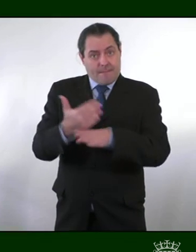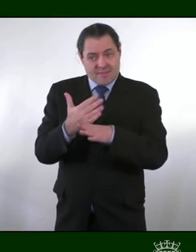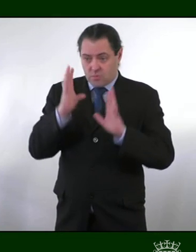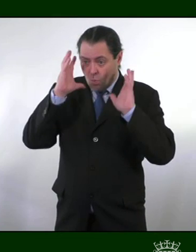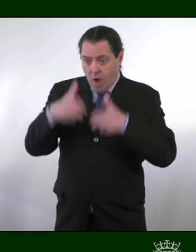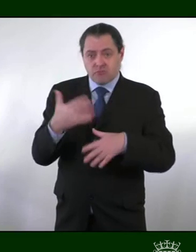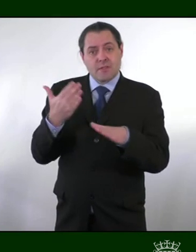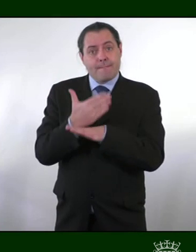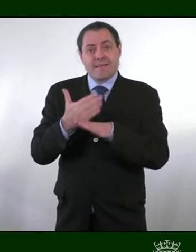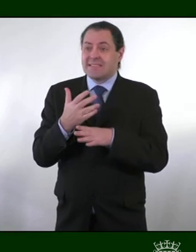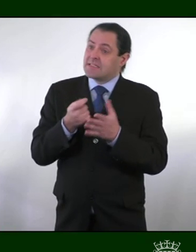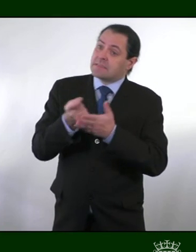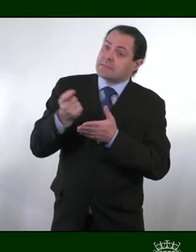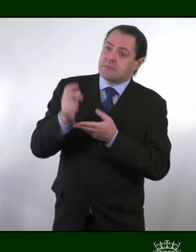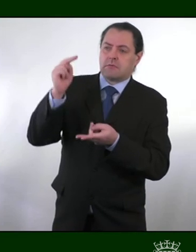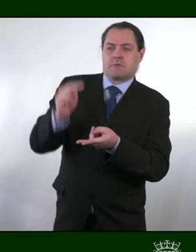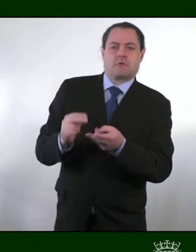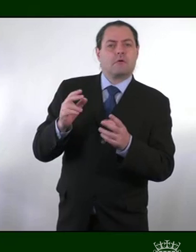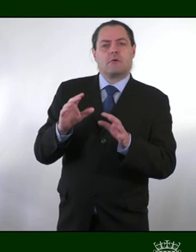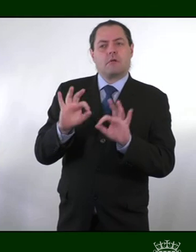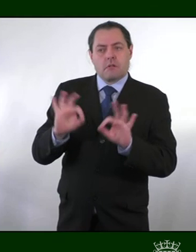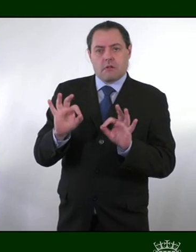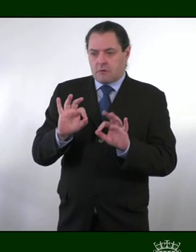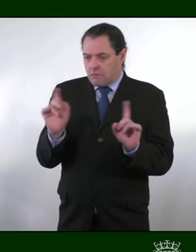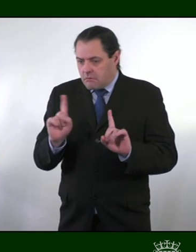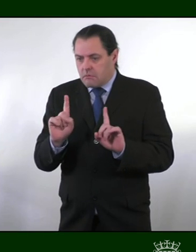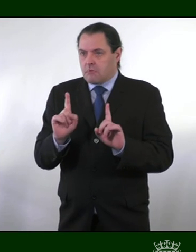Will the Chancellor look at this issue so that we can also act in Scotland?